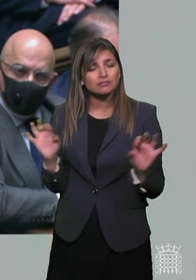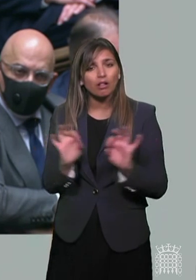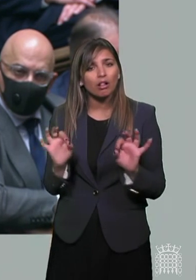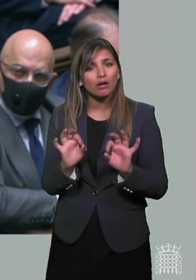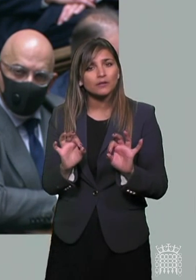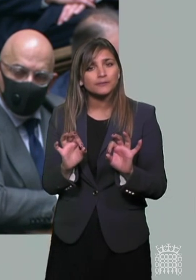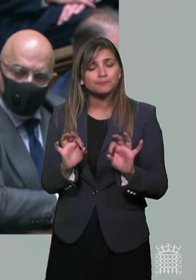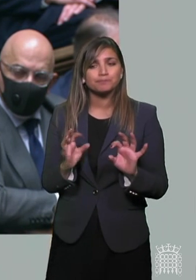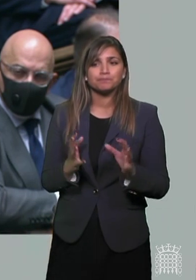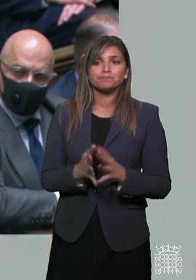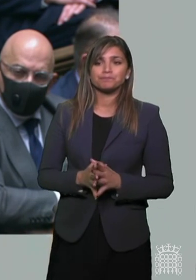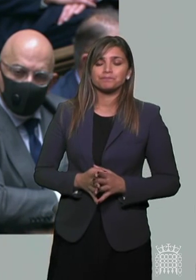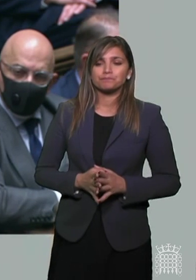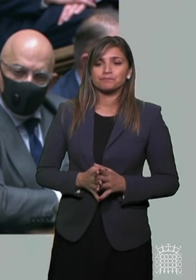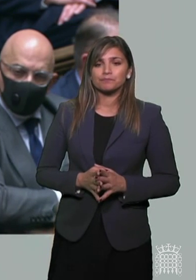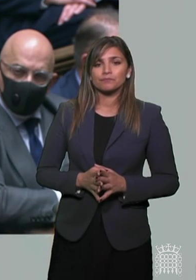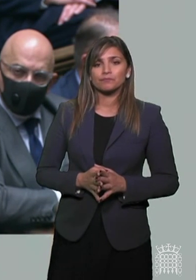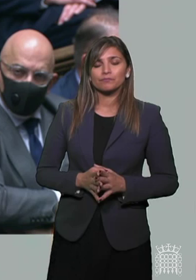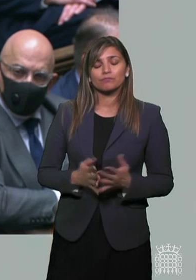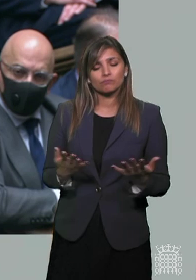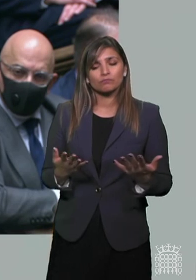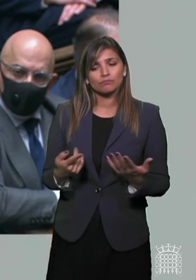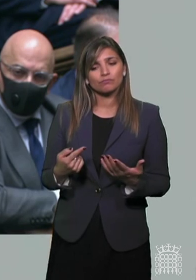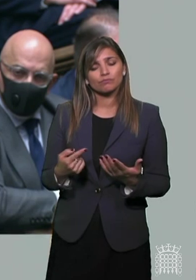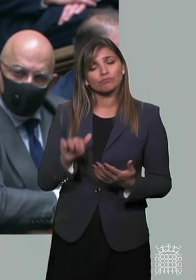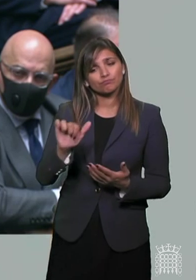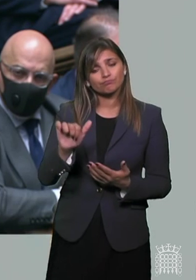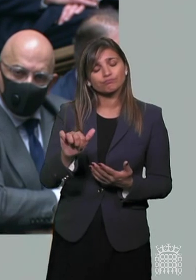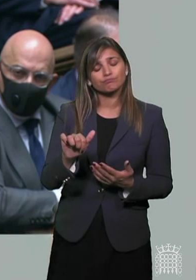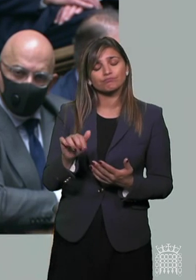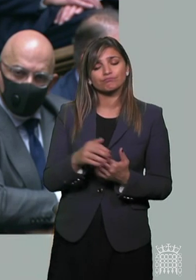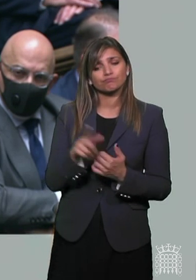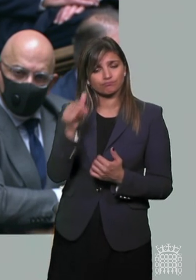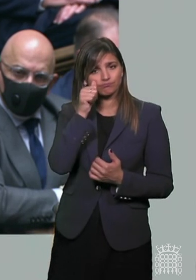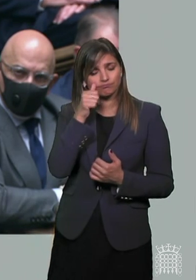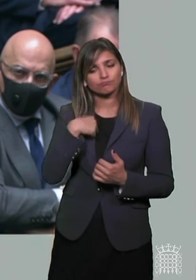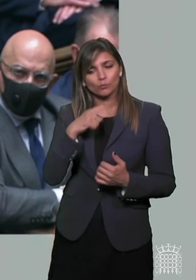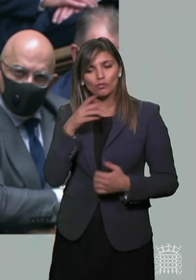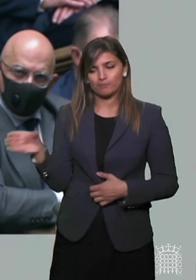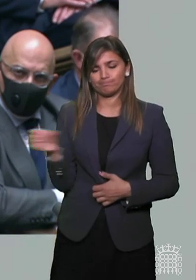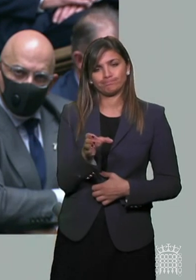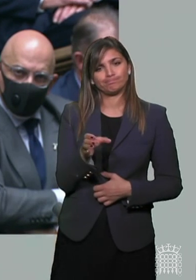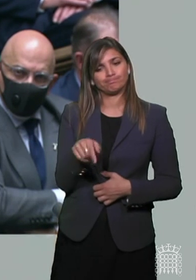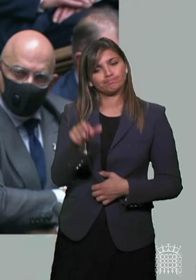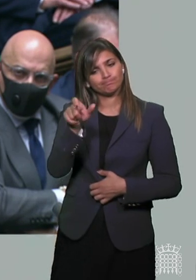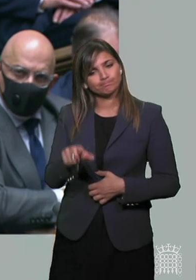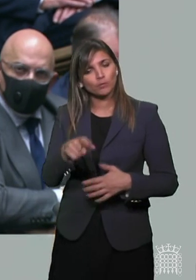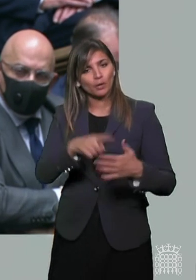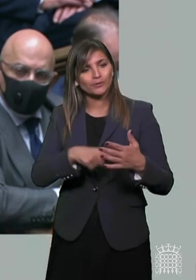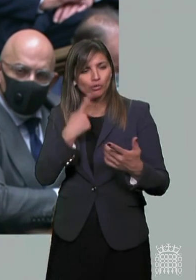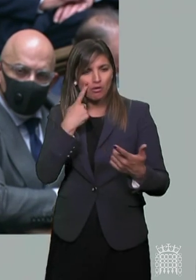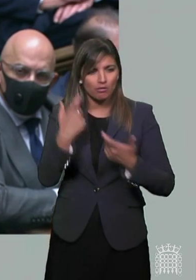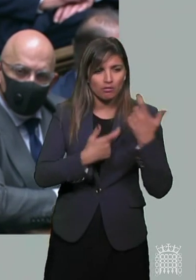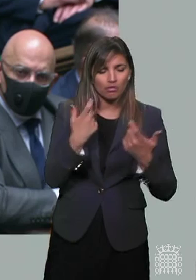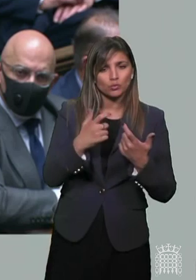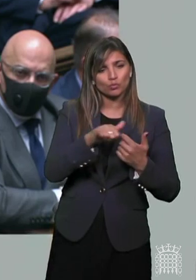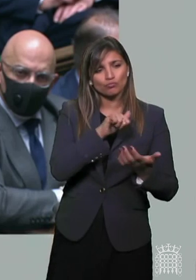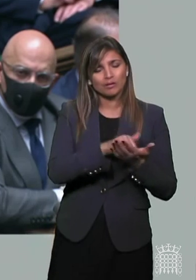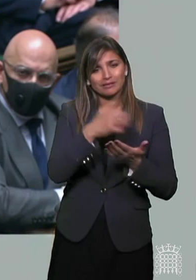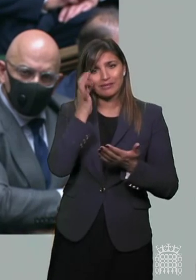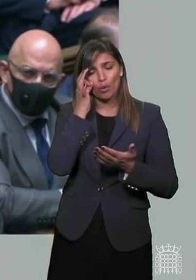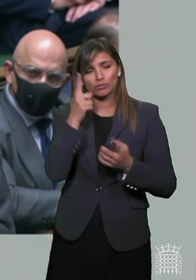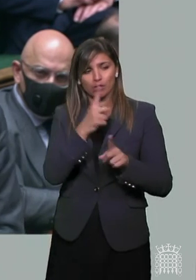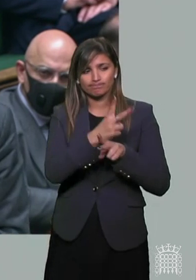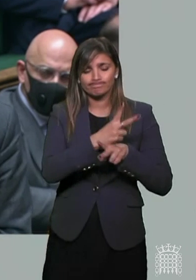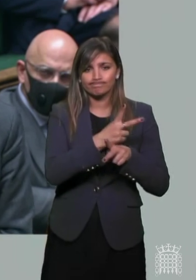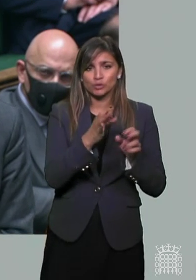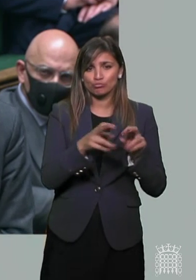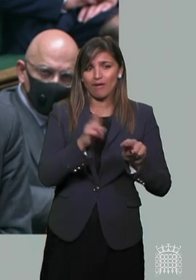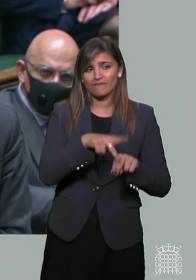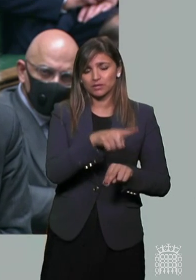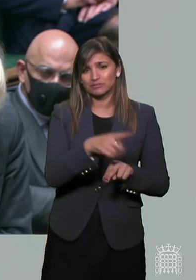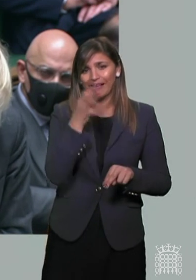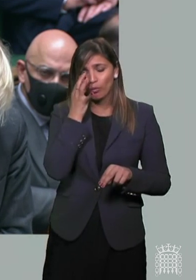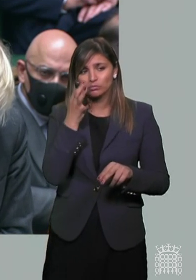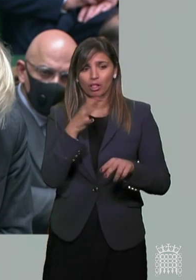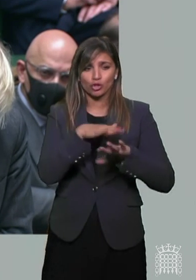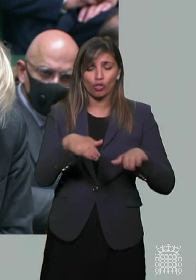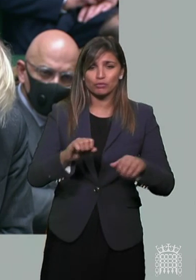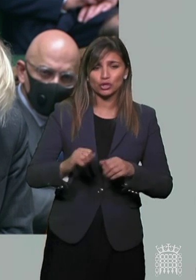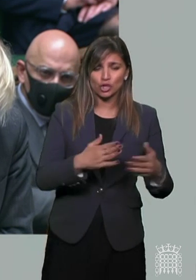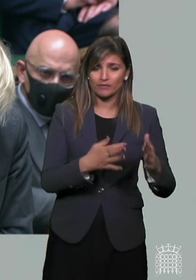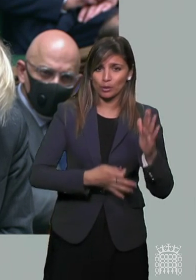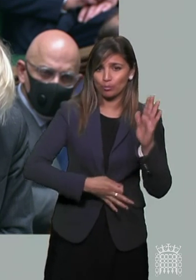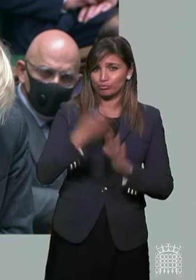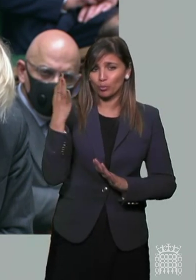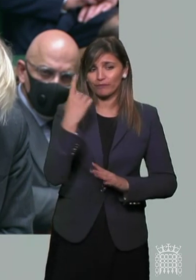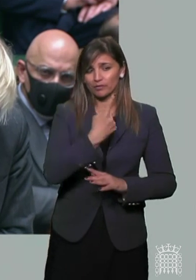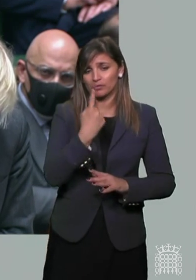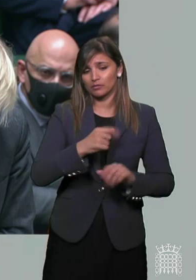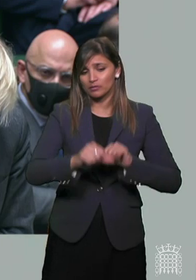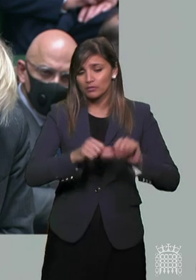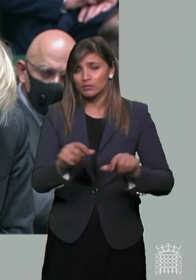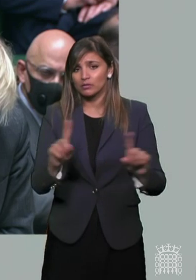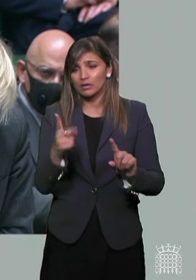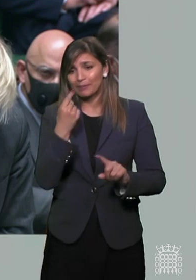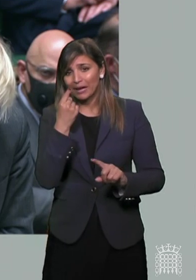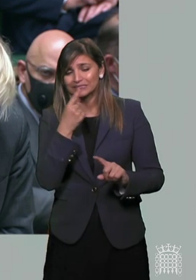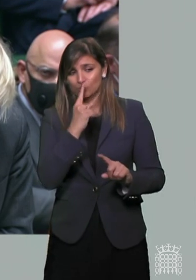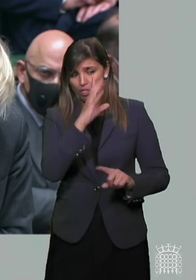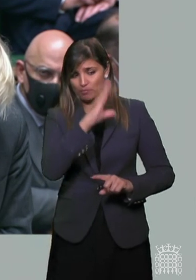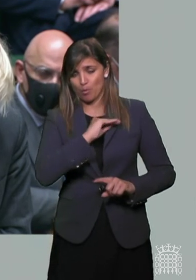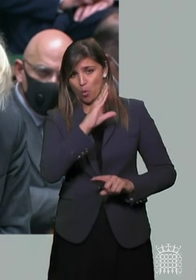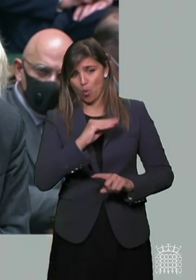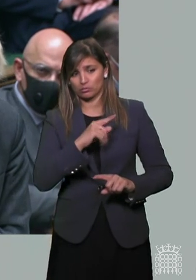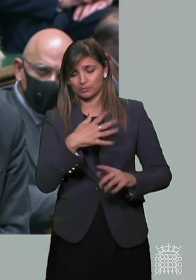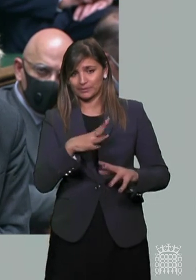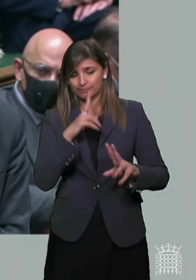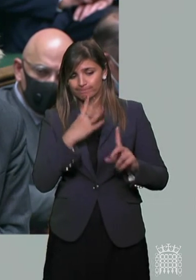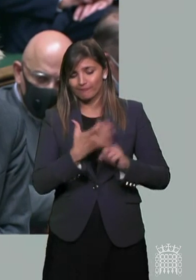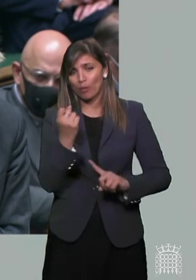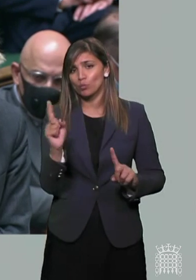As my honourable Friend knows, we will appoint a commissioner to assess the capability and capacity of the relevant council, Bradford, to improve on its handling, and they will report in January.